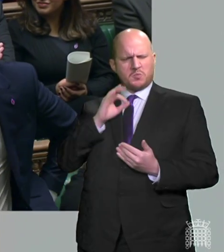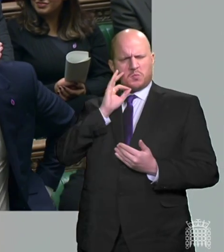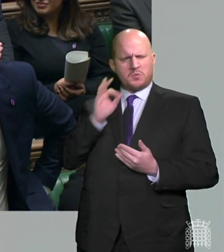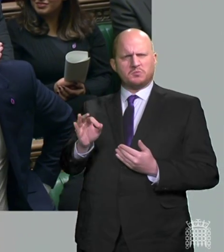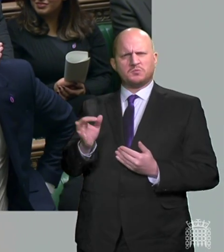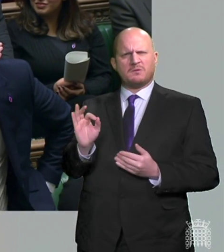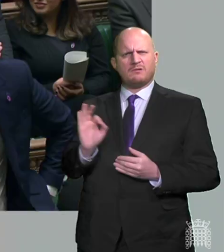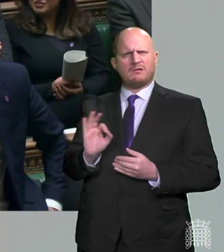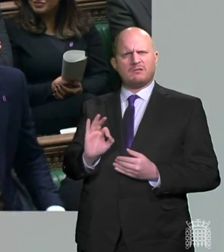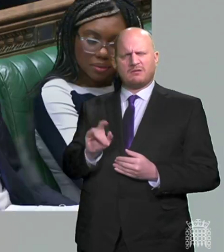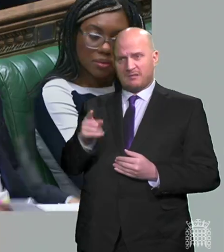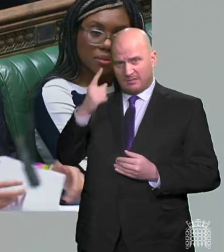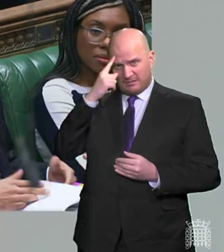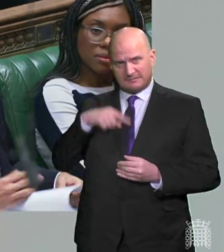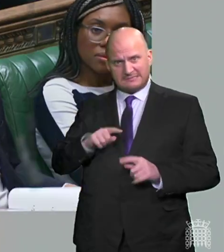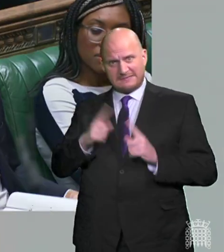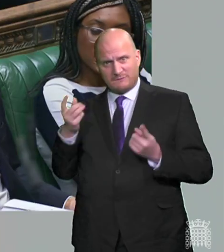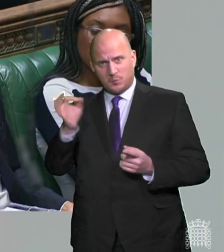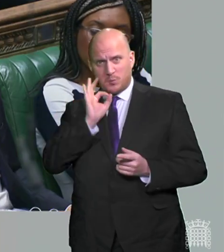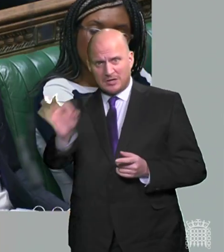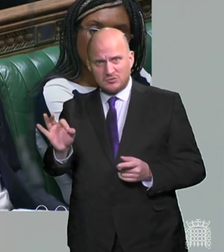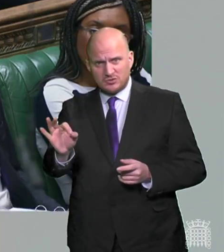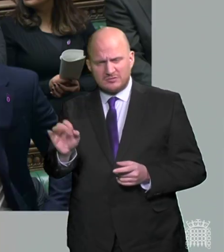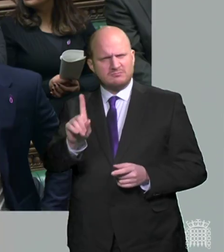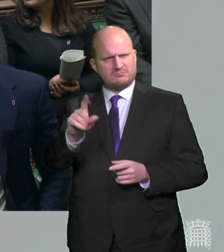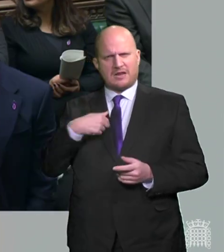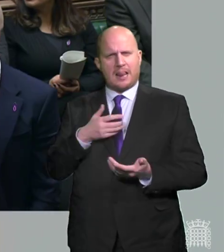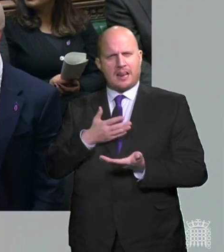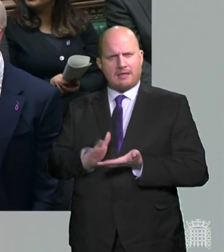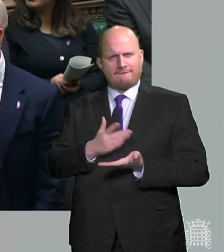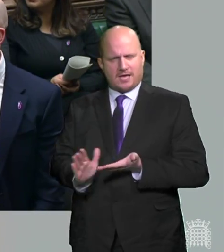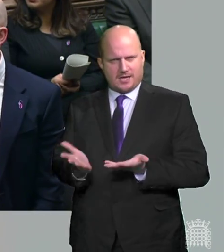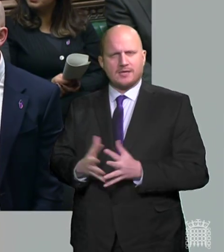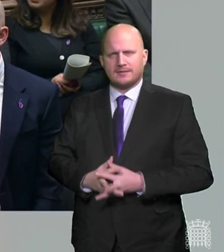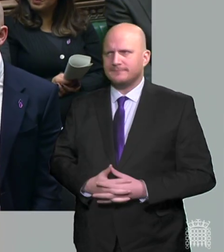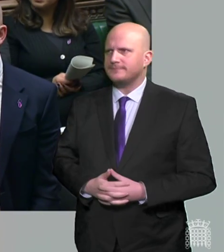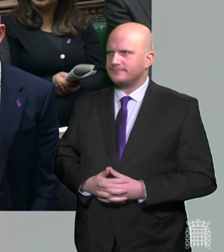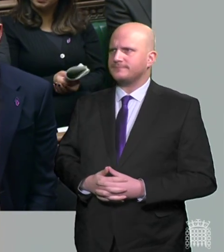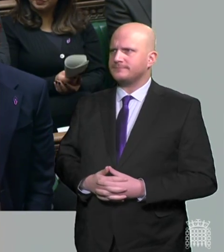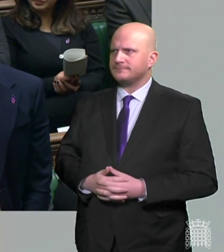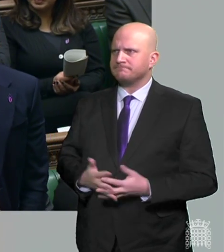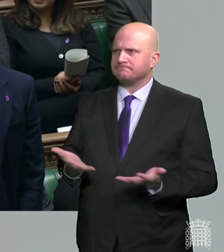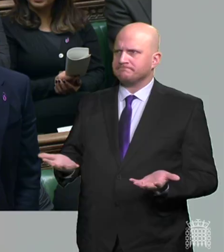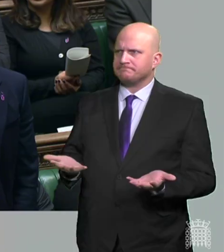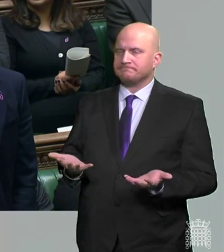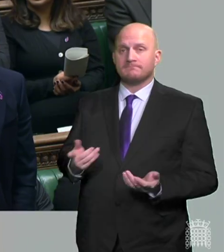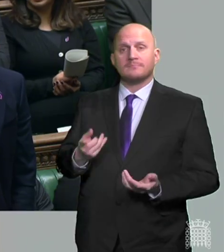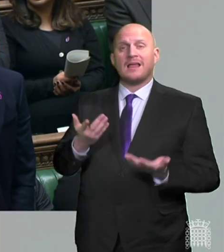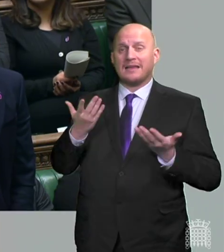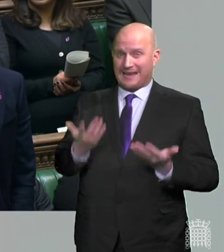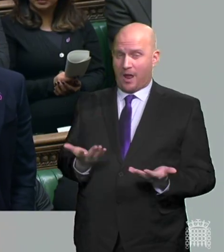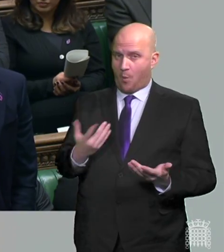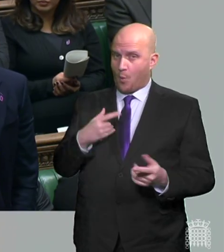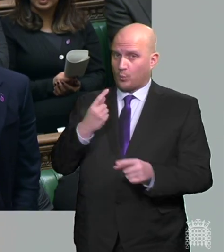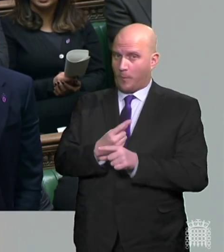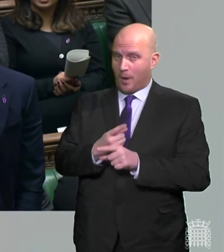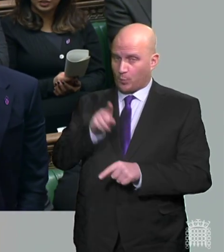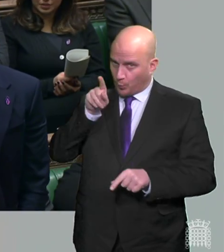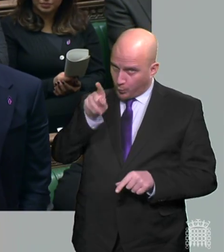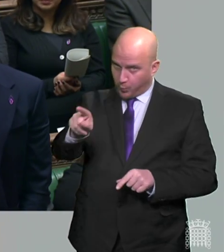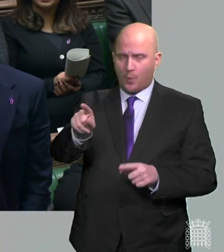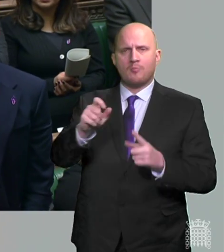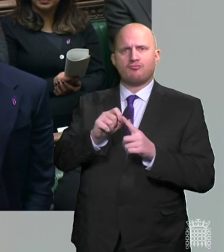Let us be clear about this: this is now a matter of the Prime Minister’s own integrity and accountability.